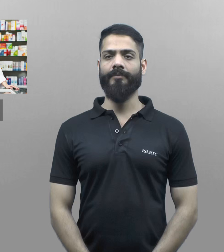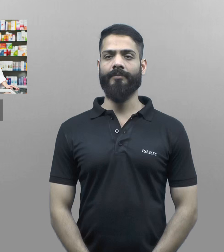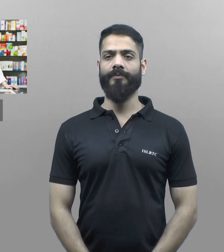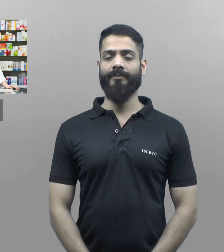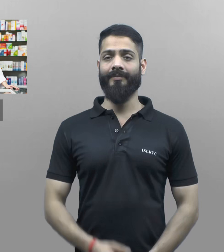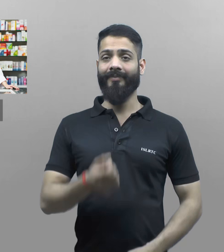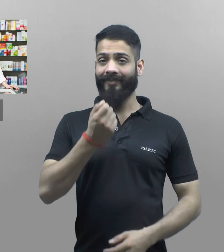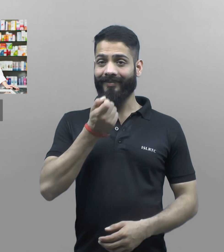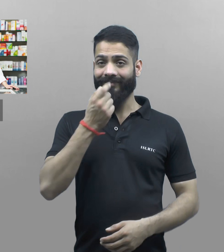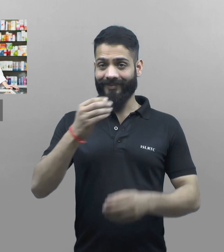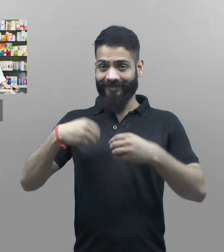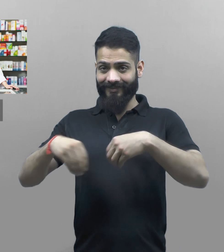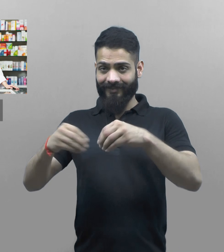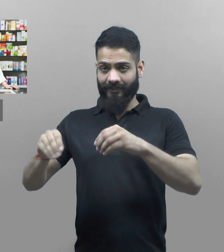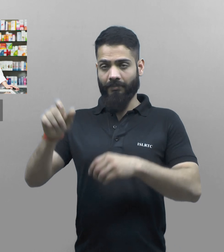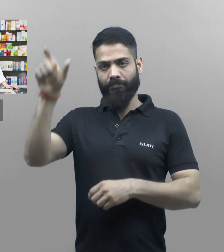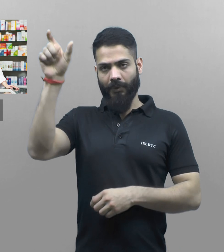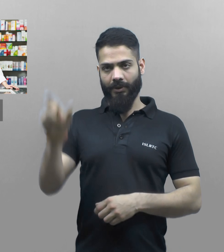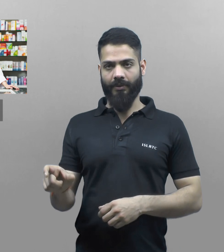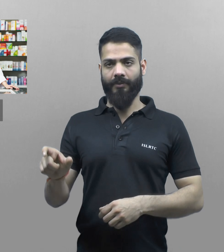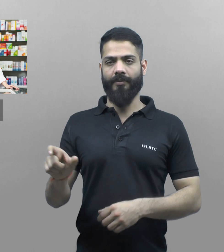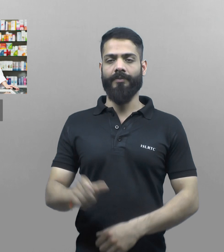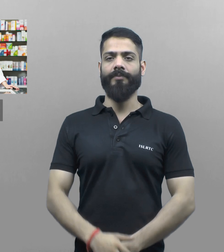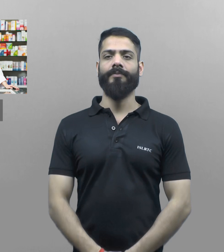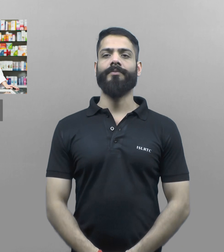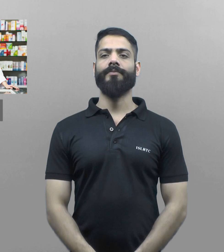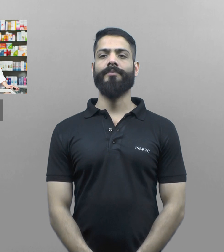Pharmacist